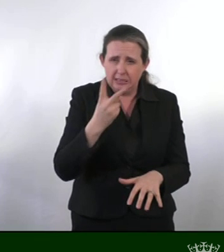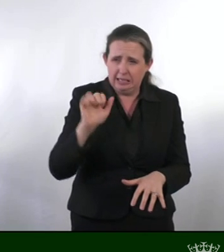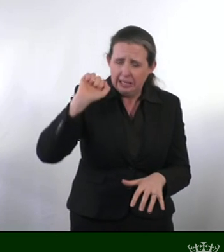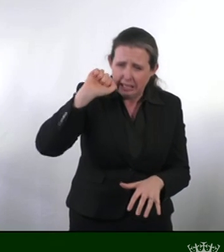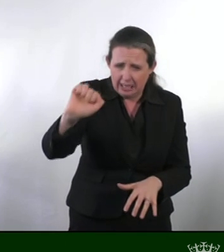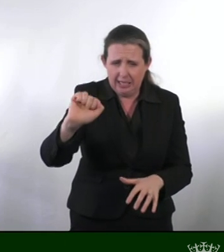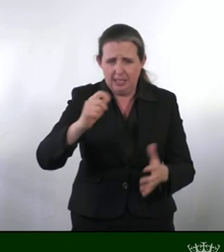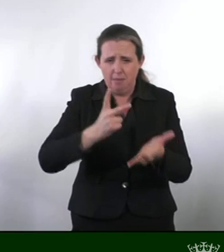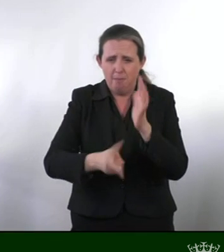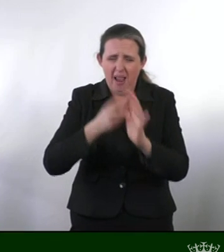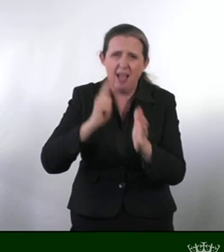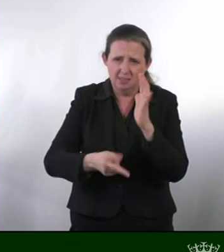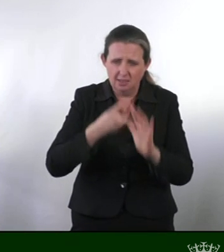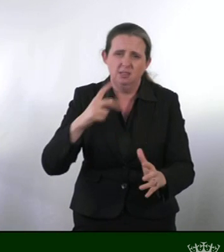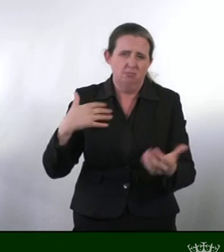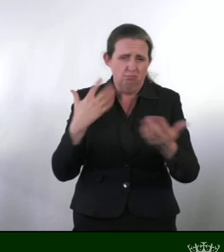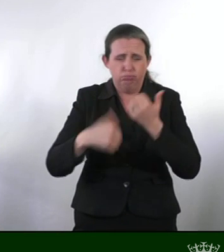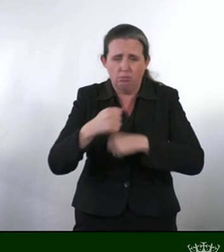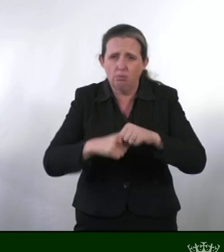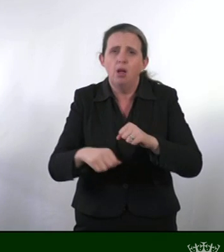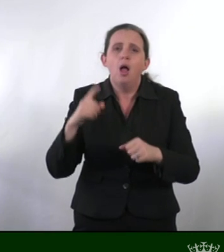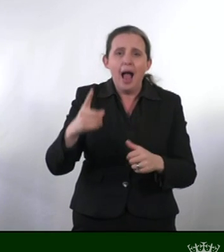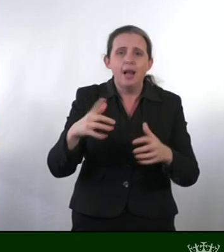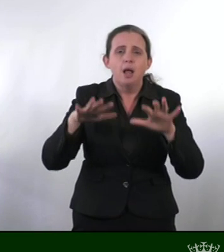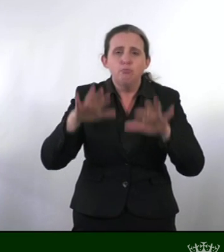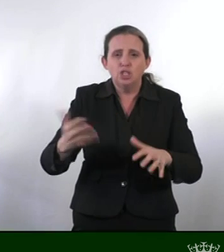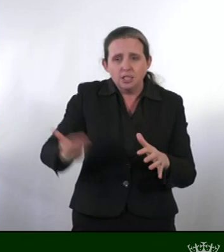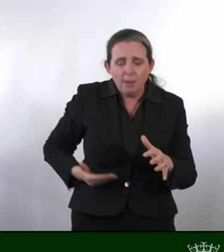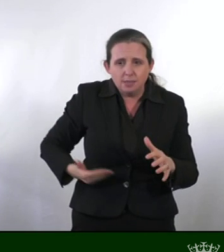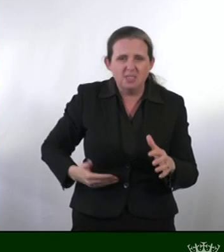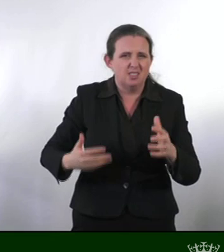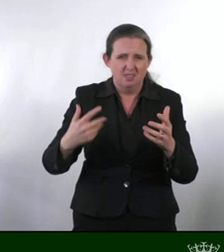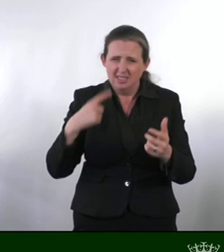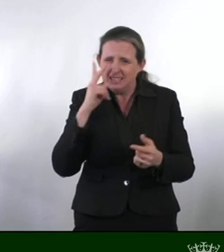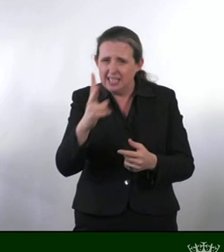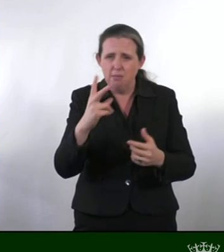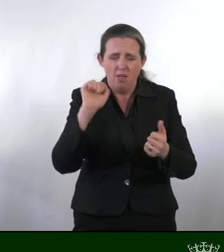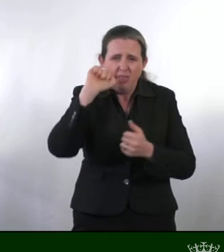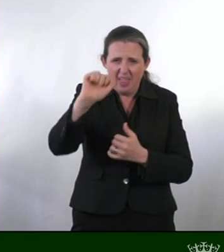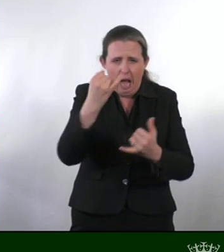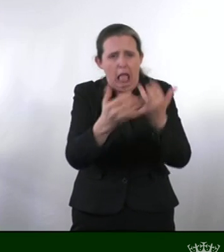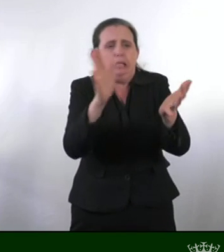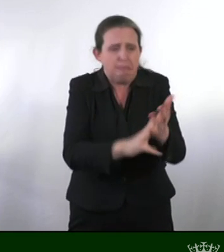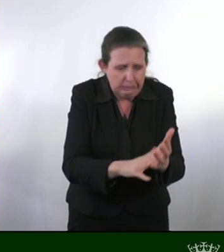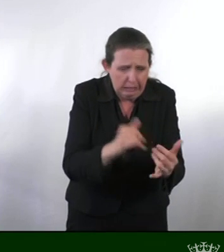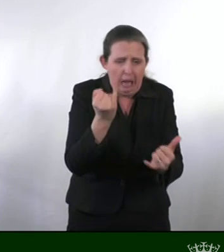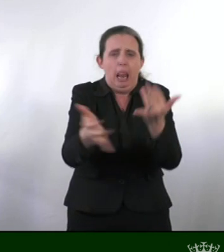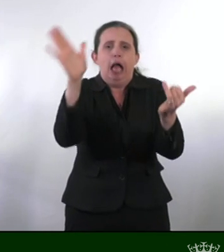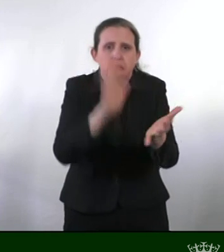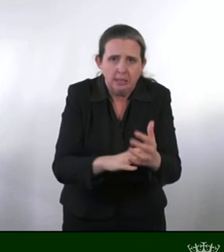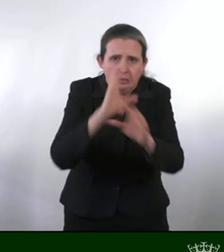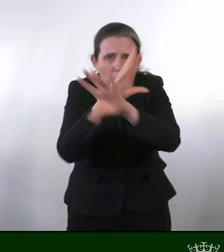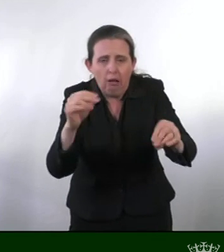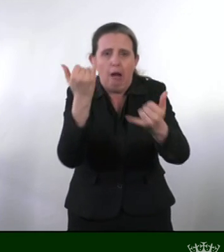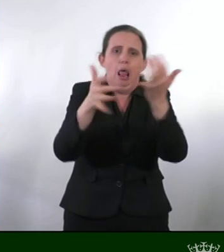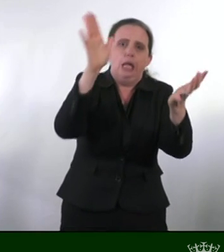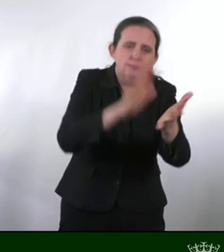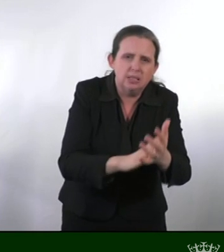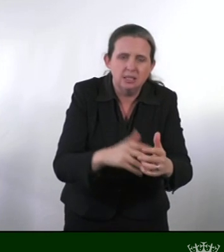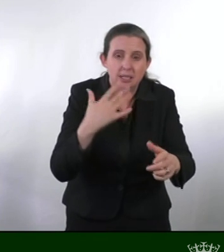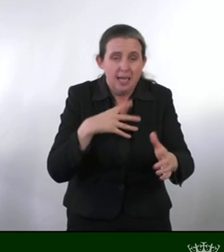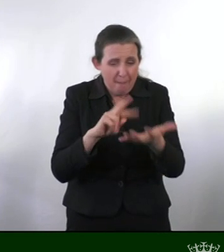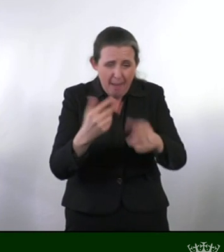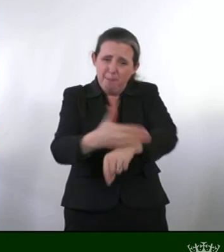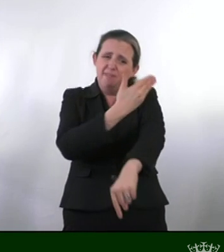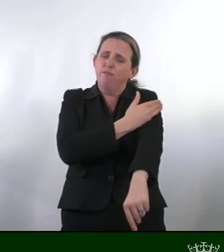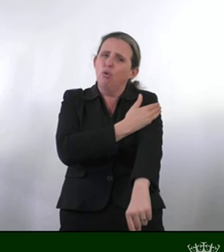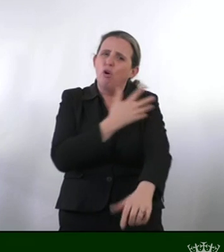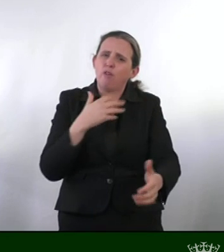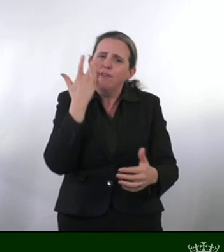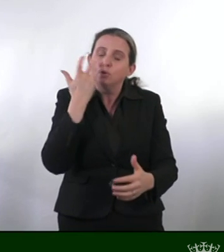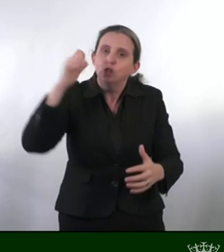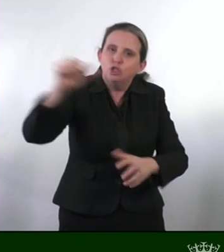Businesses have been more and more vocal about the problems with this Government’s last-minute approach, always one step behind when we need to plan responsibly for the future.